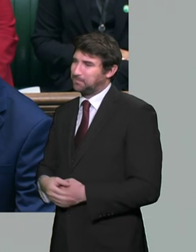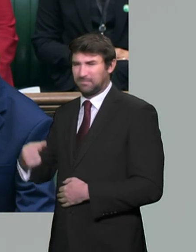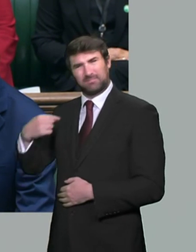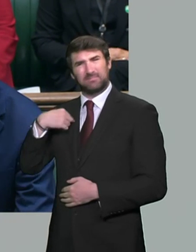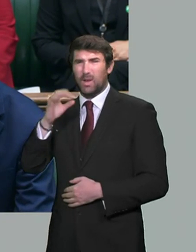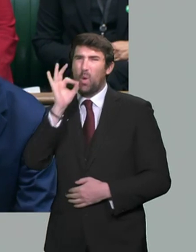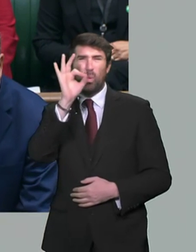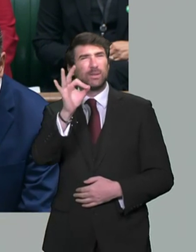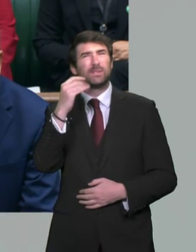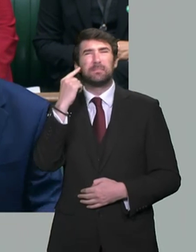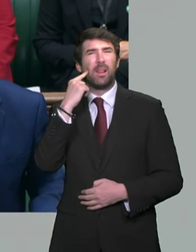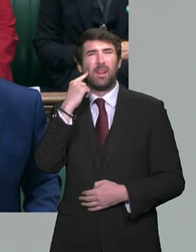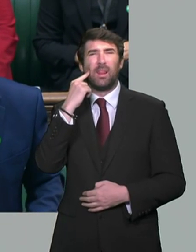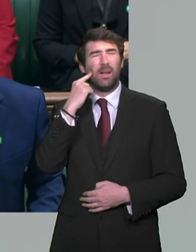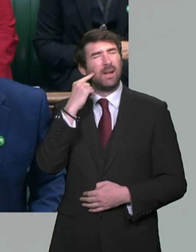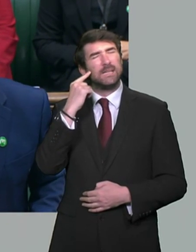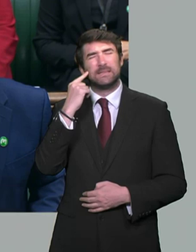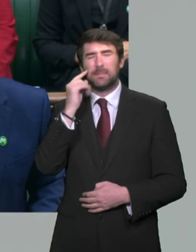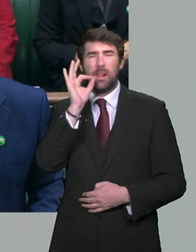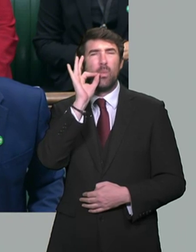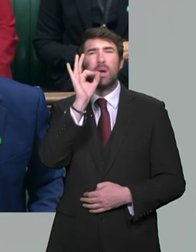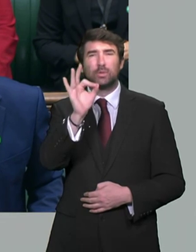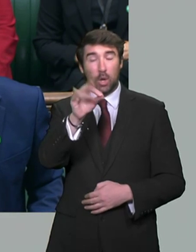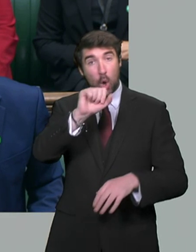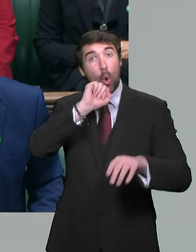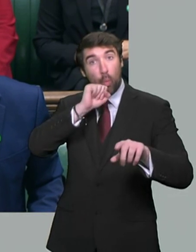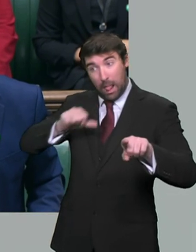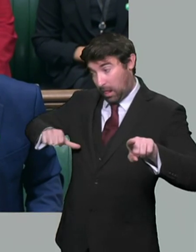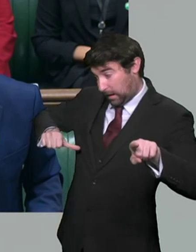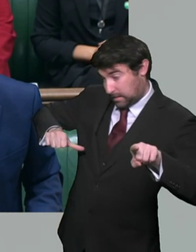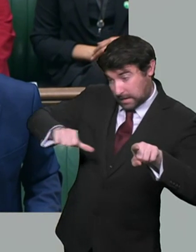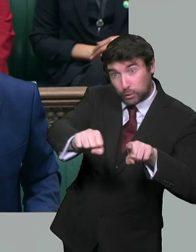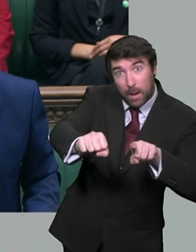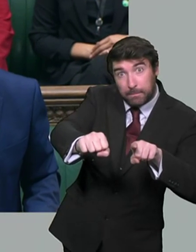The Prime Minister cannot even say that he will do that.